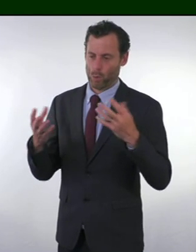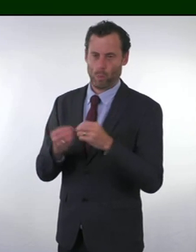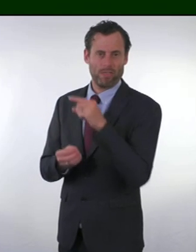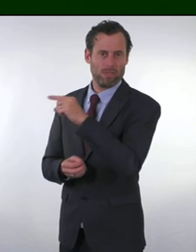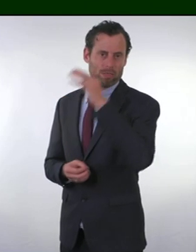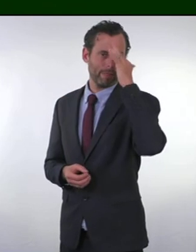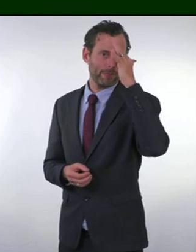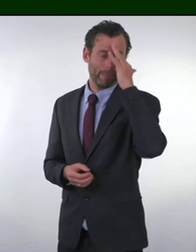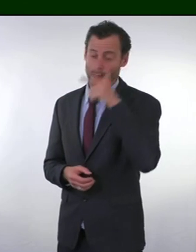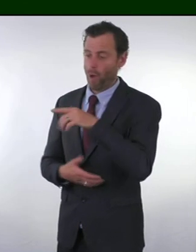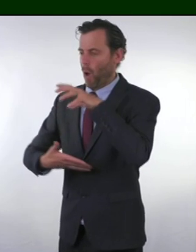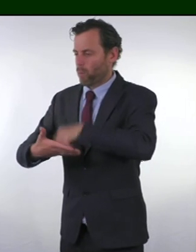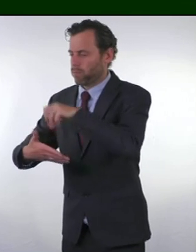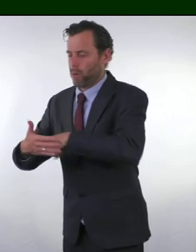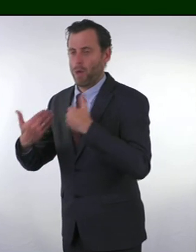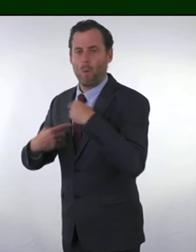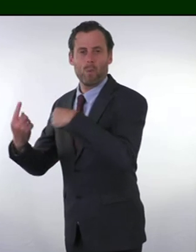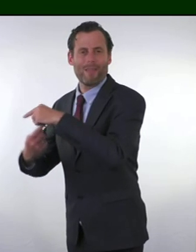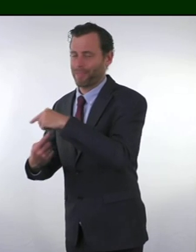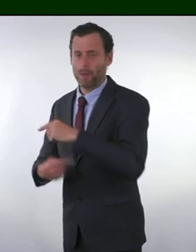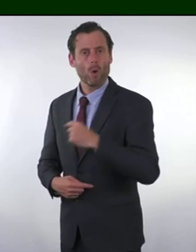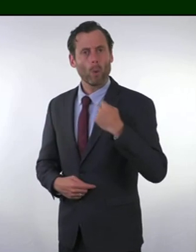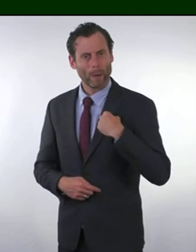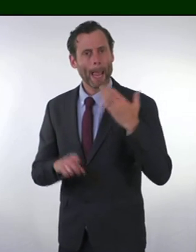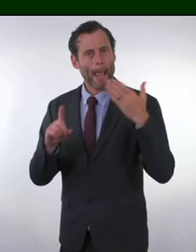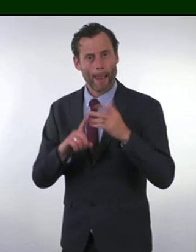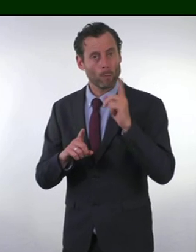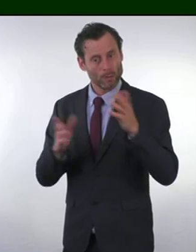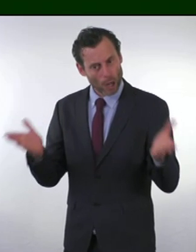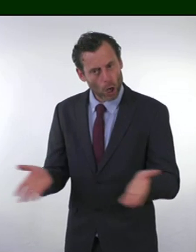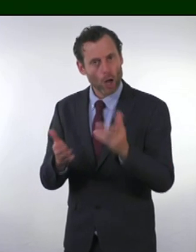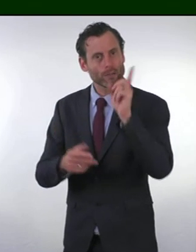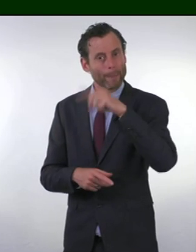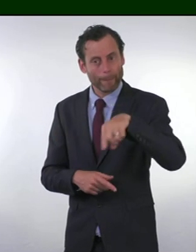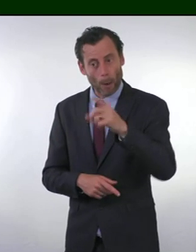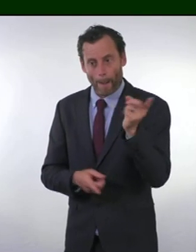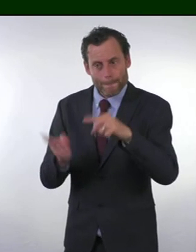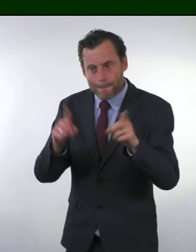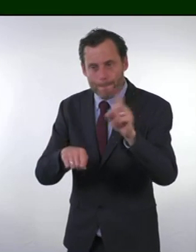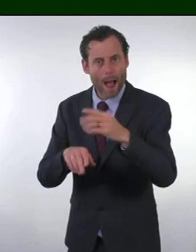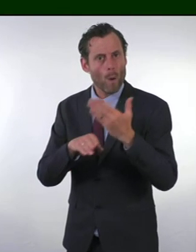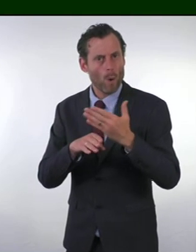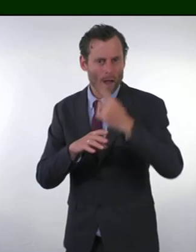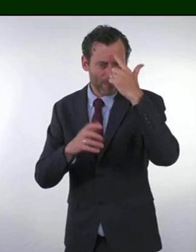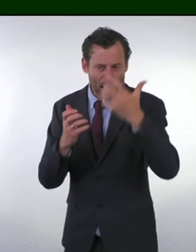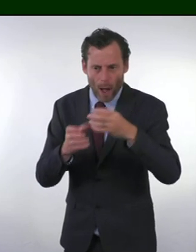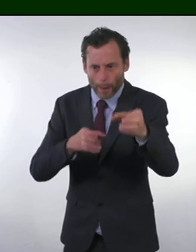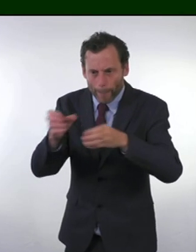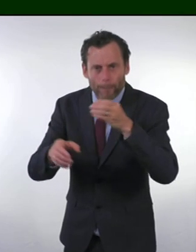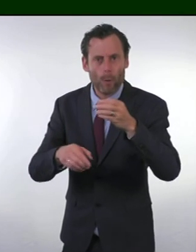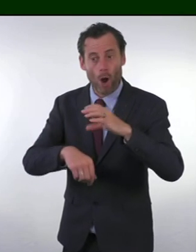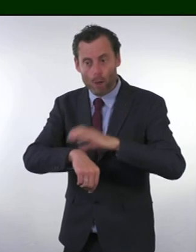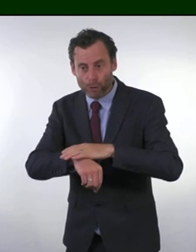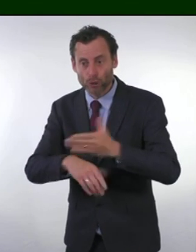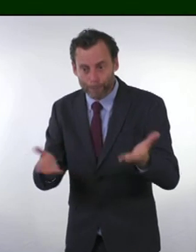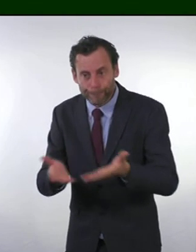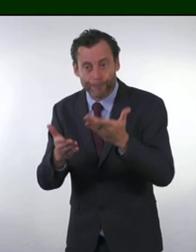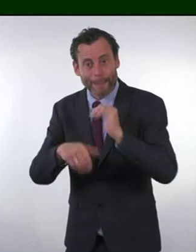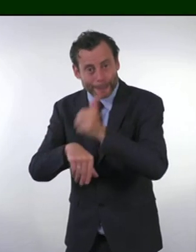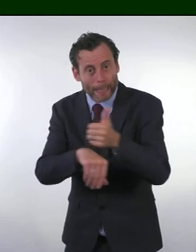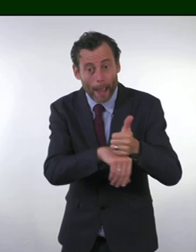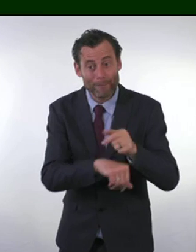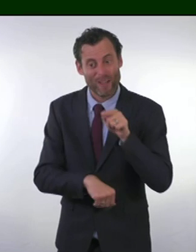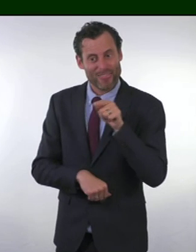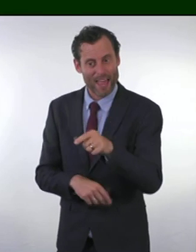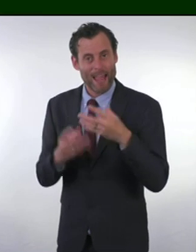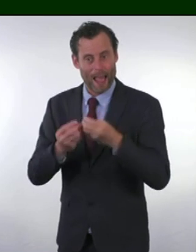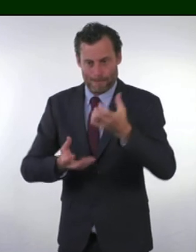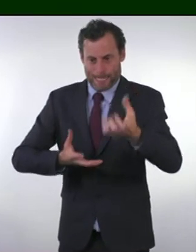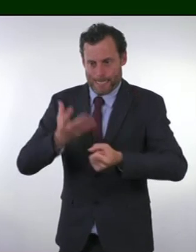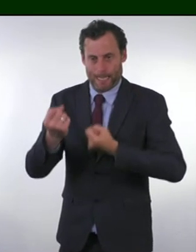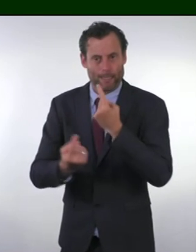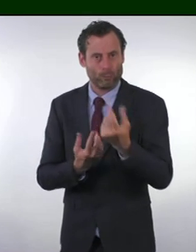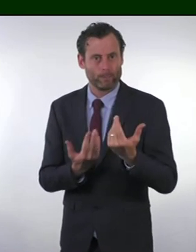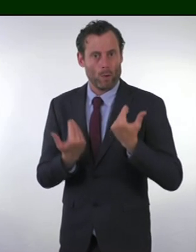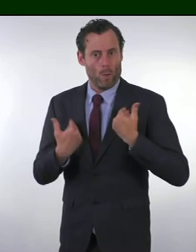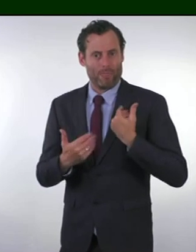What we should be pursuing are policies that will get people back to work, encourage and incentivise businesses to take on new employees and new apprenticeships, and ultimately—he is right—create the wealth that funds our public services.